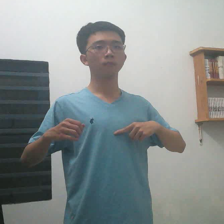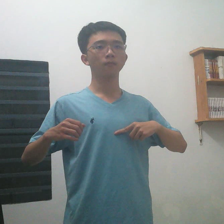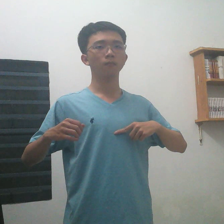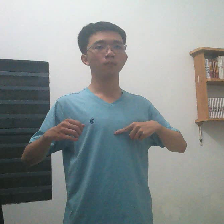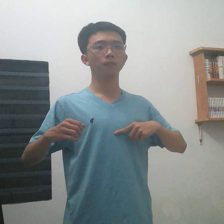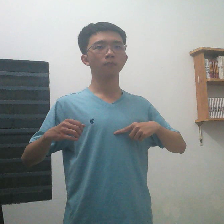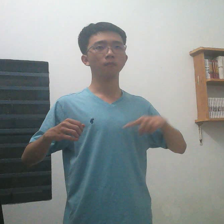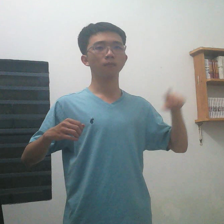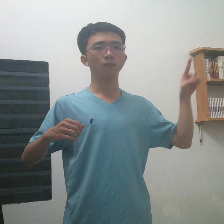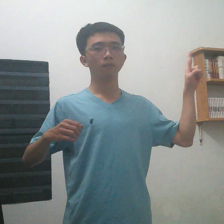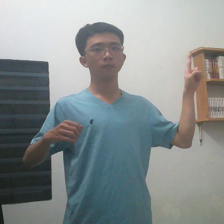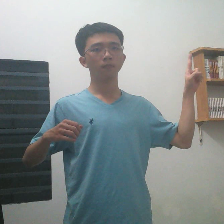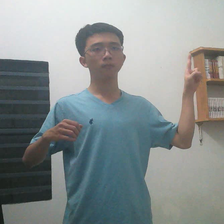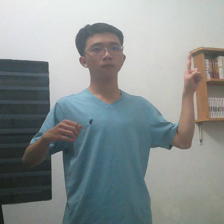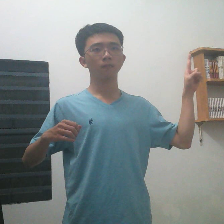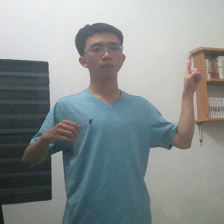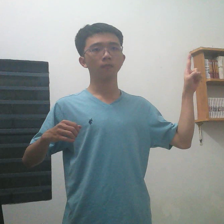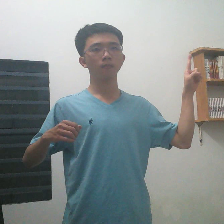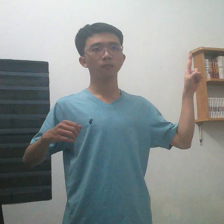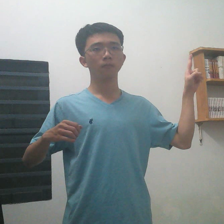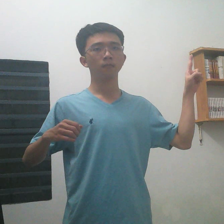di